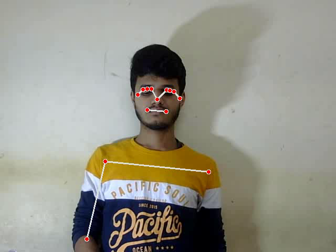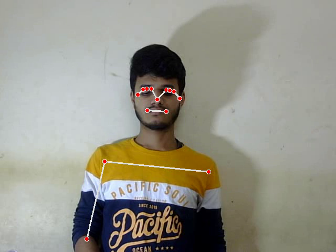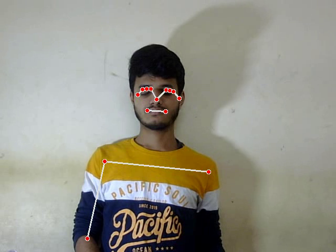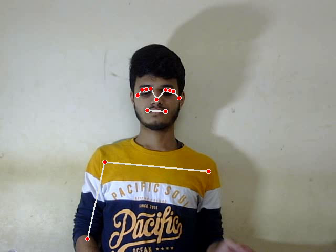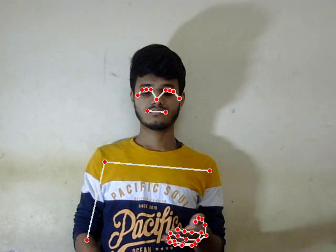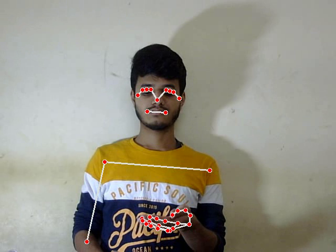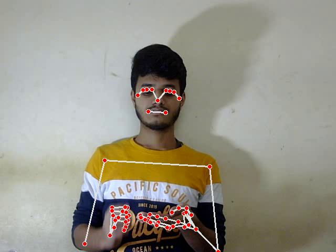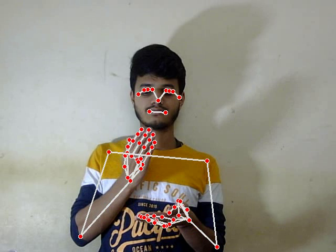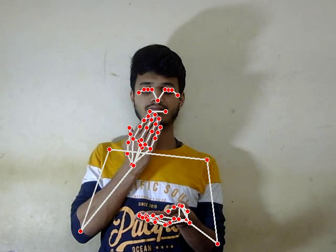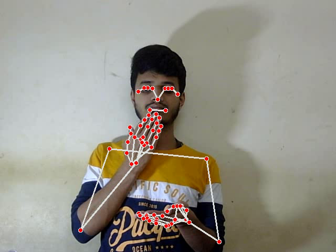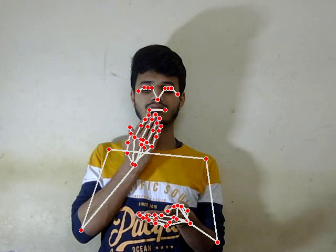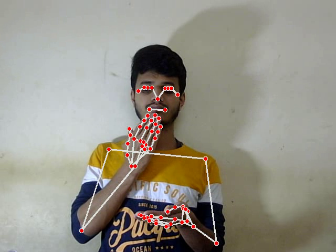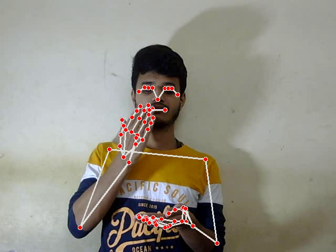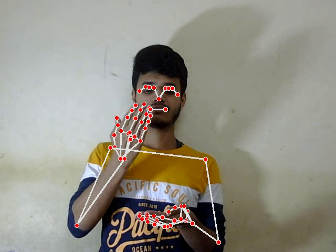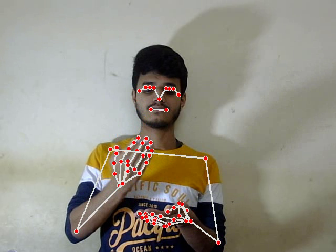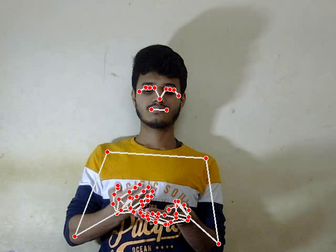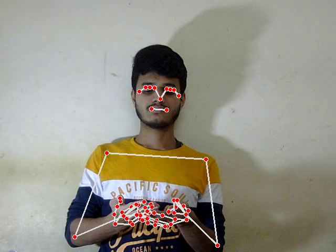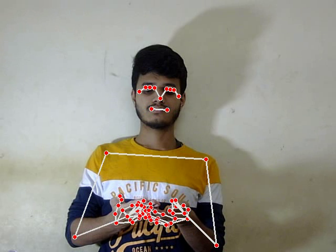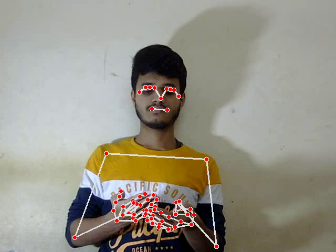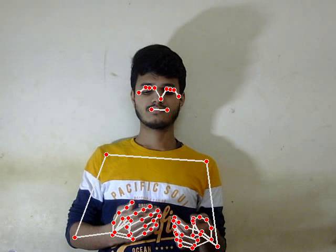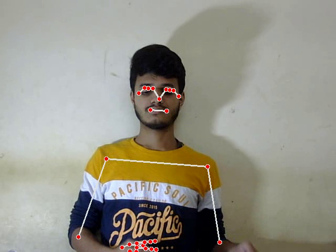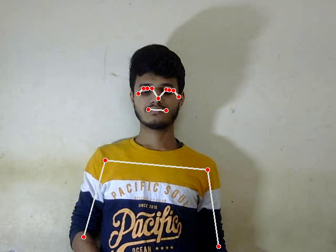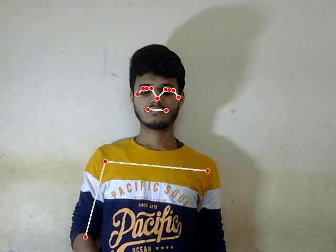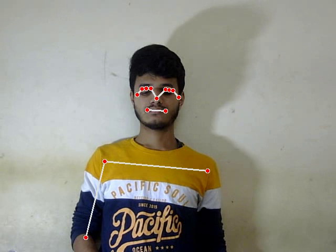good